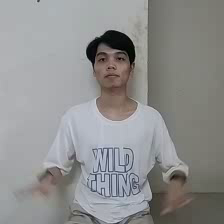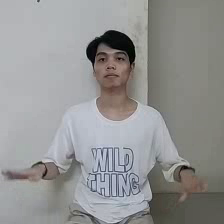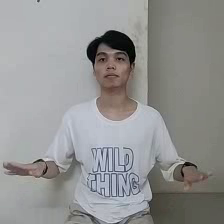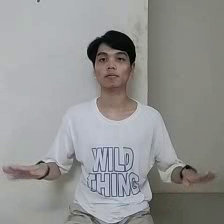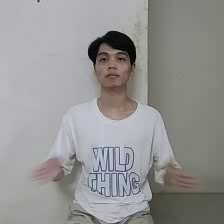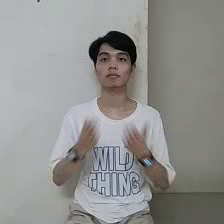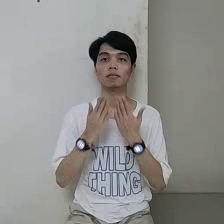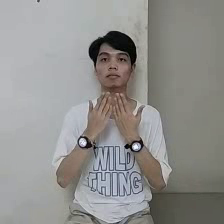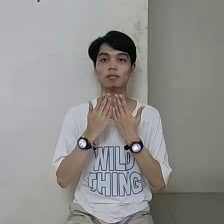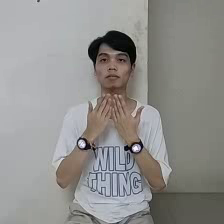Bế mạc